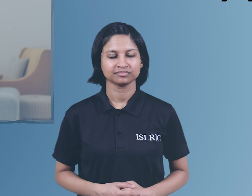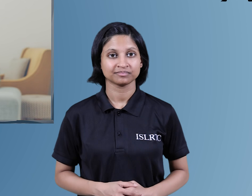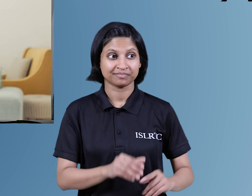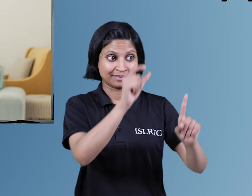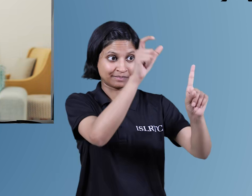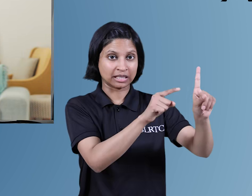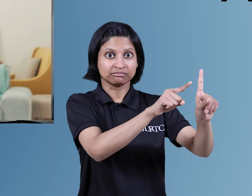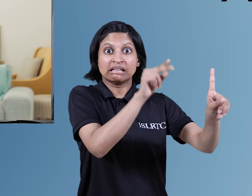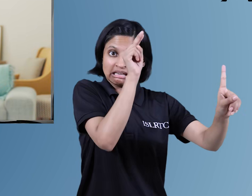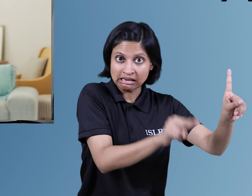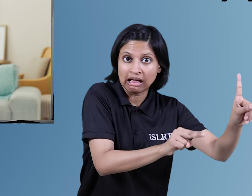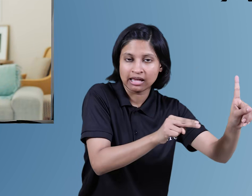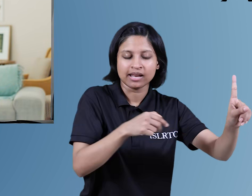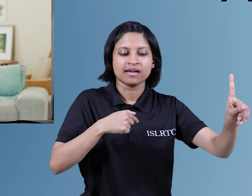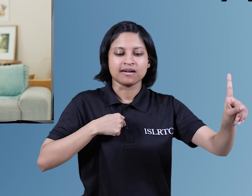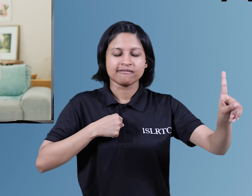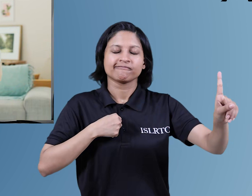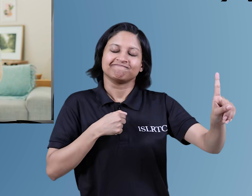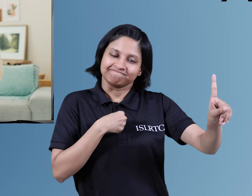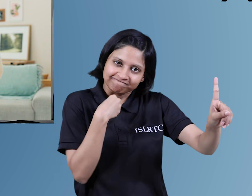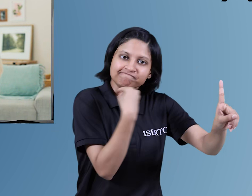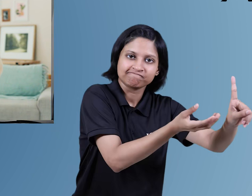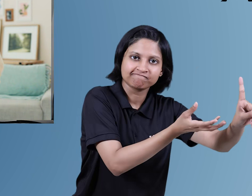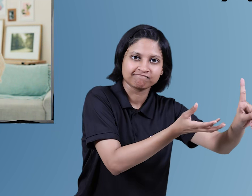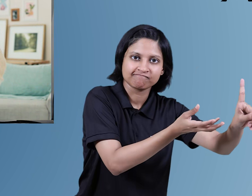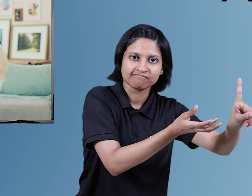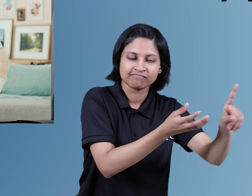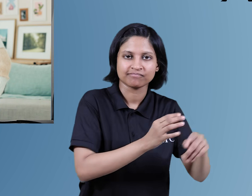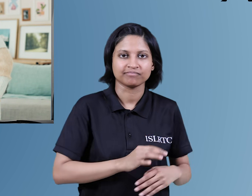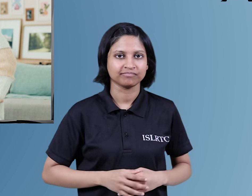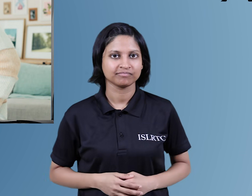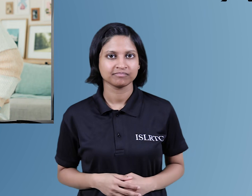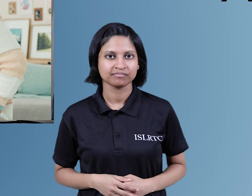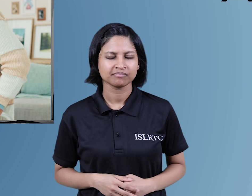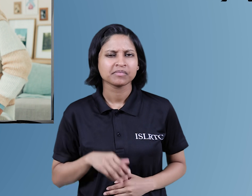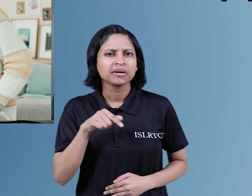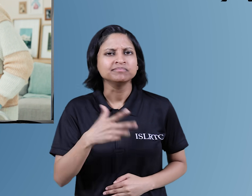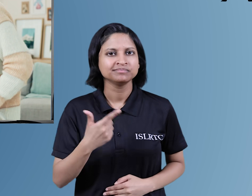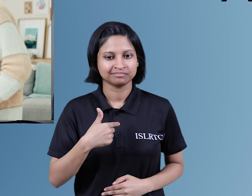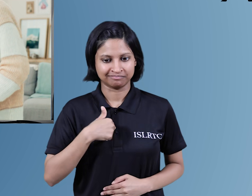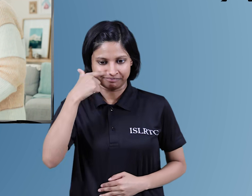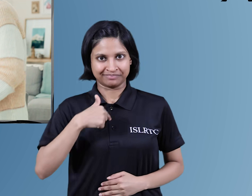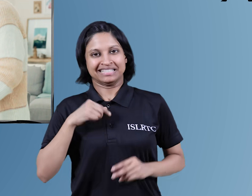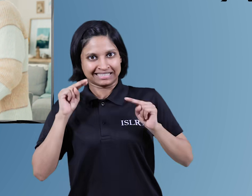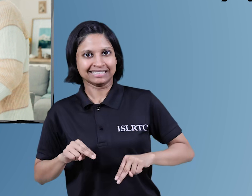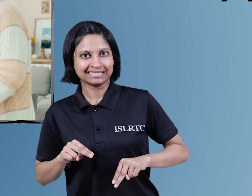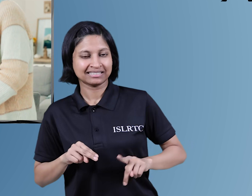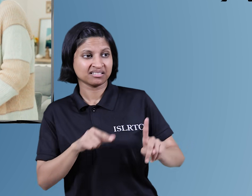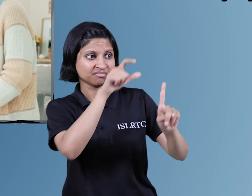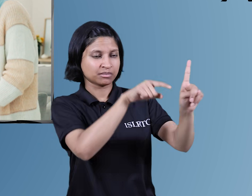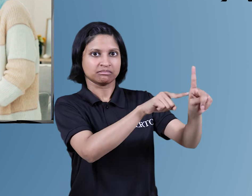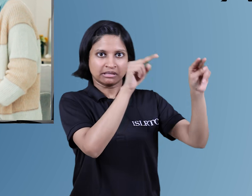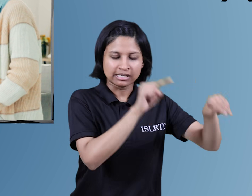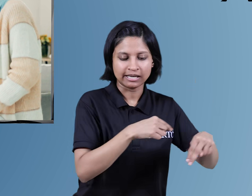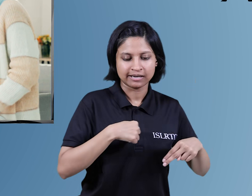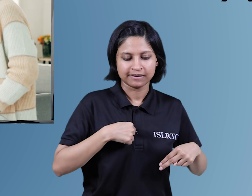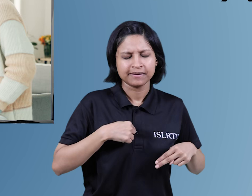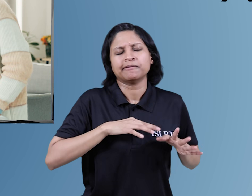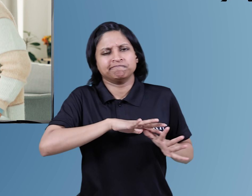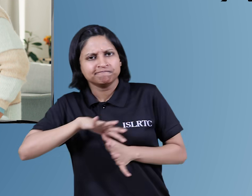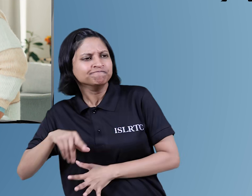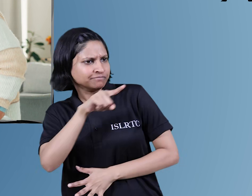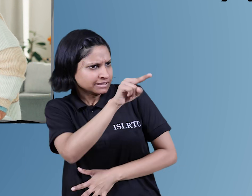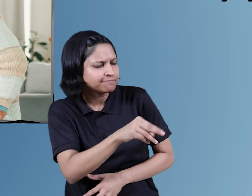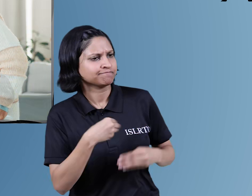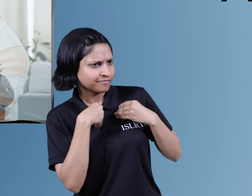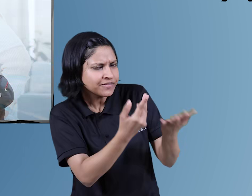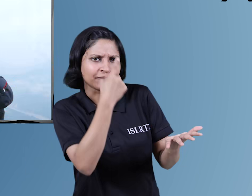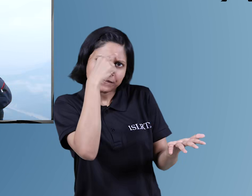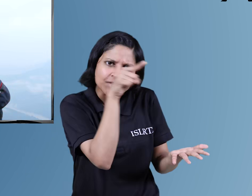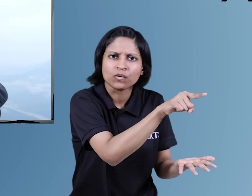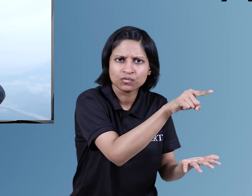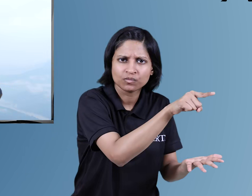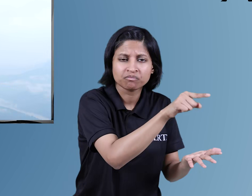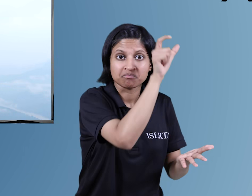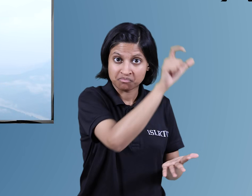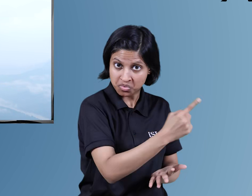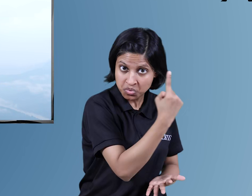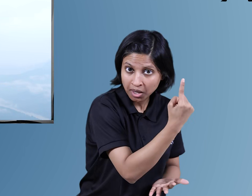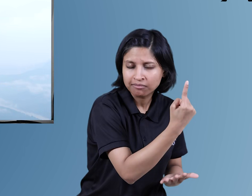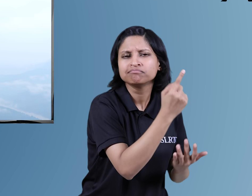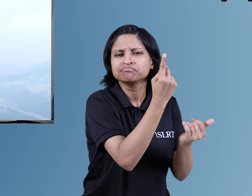Altruist A person who cares about others and puts their needs first.